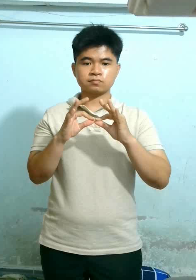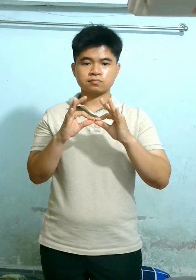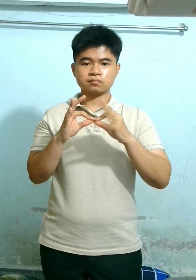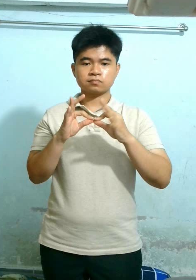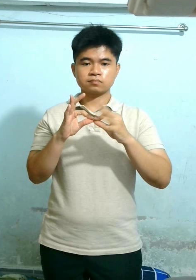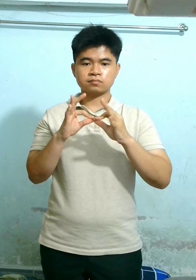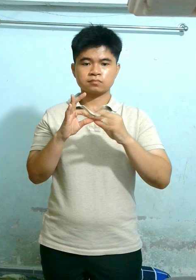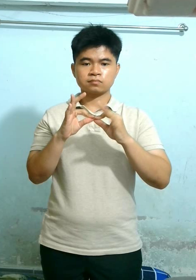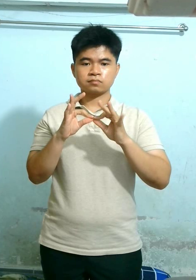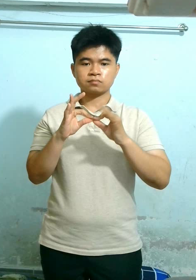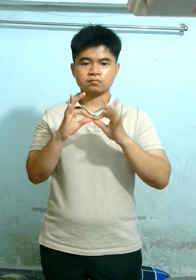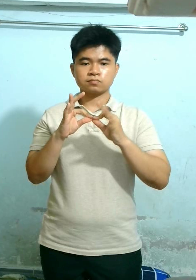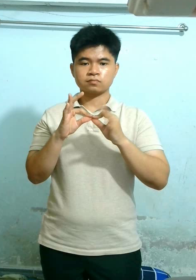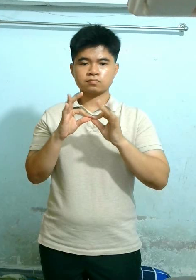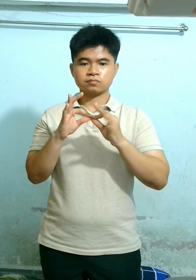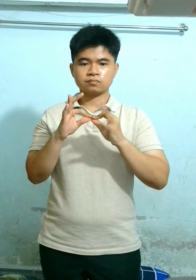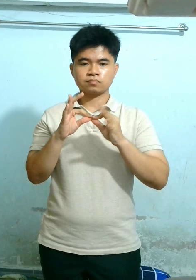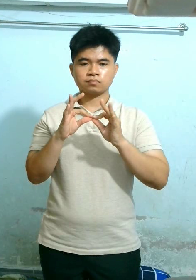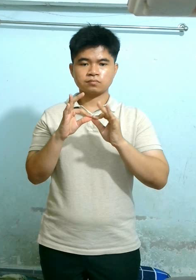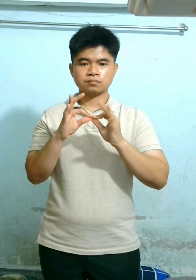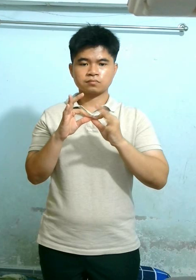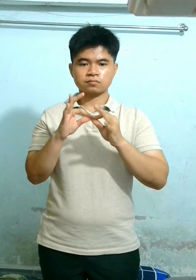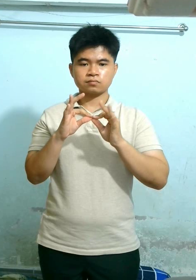phien dich